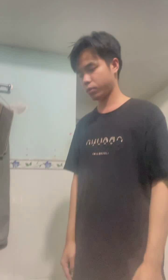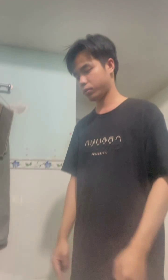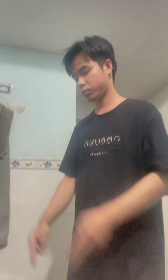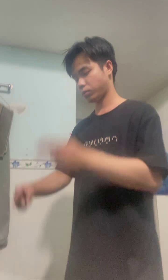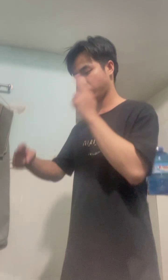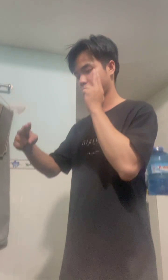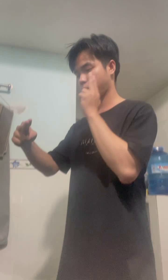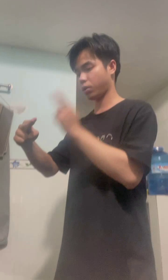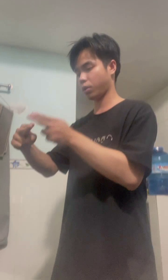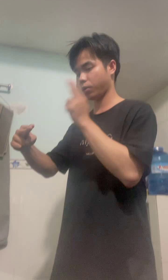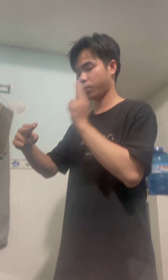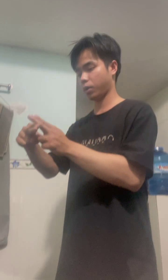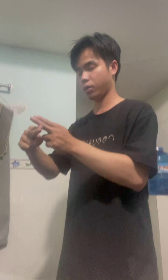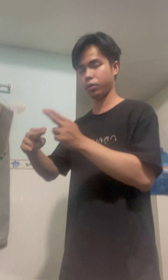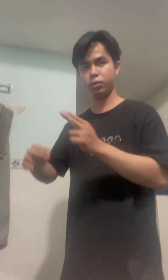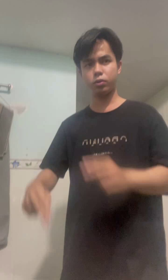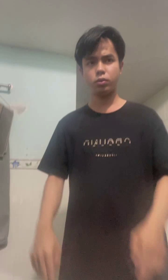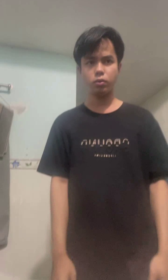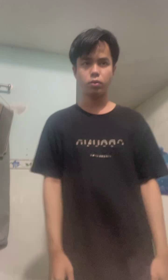yeu cau